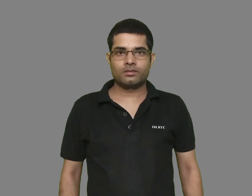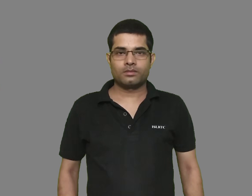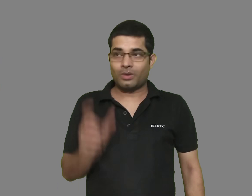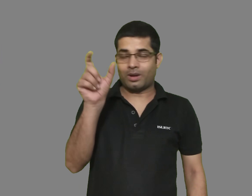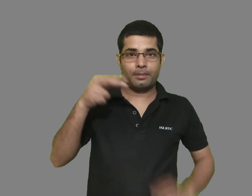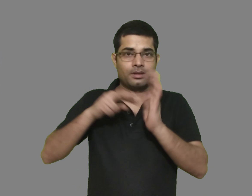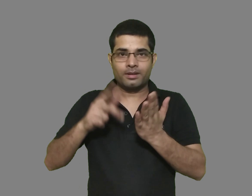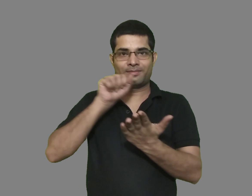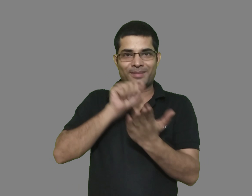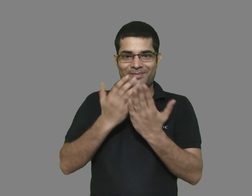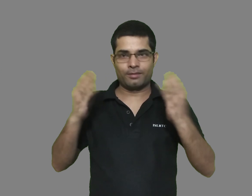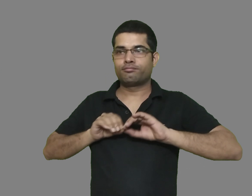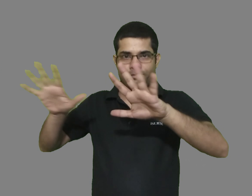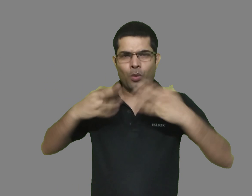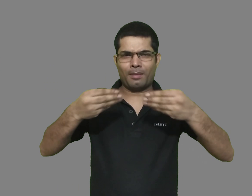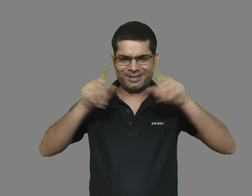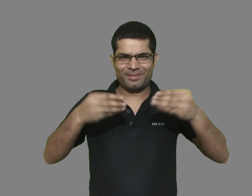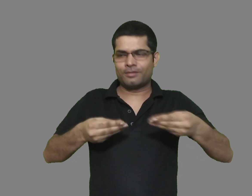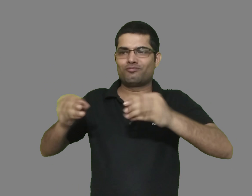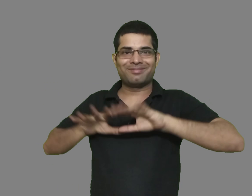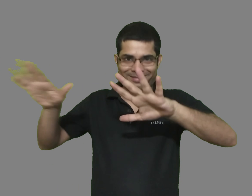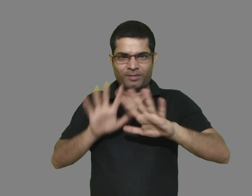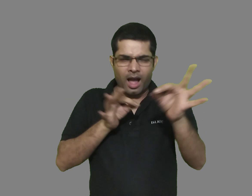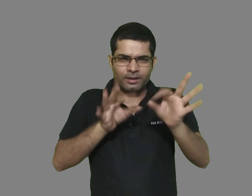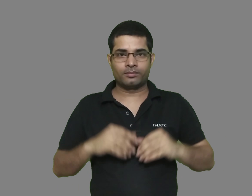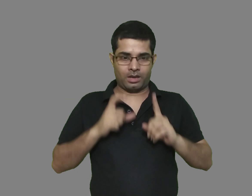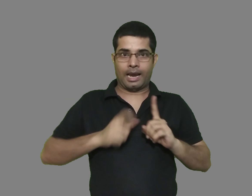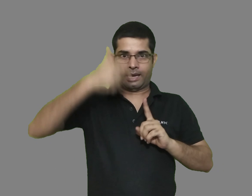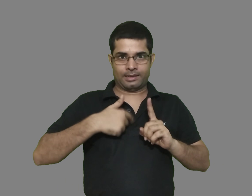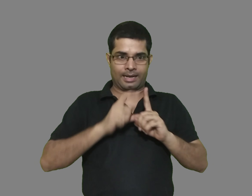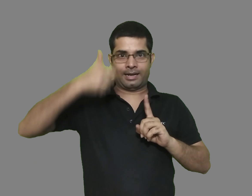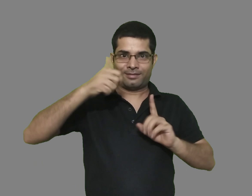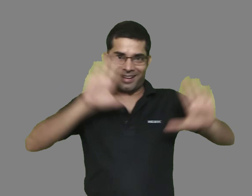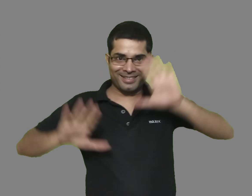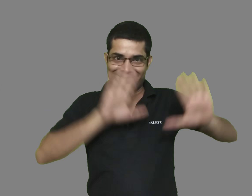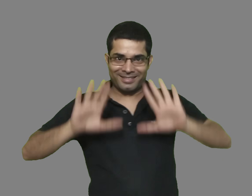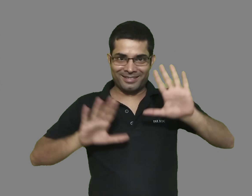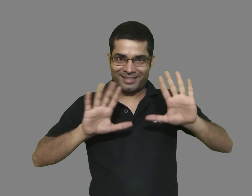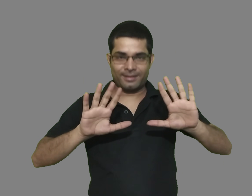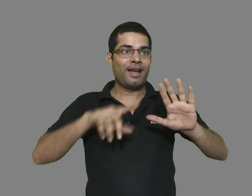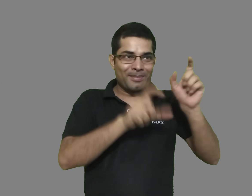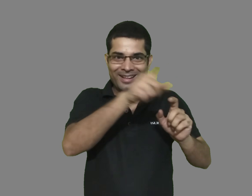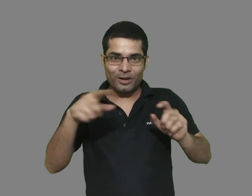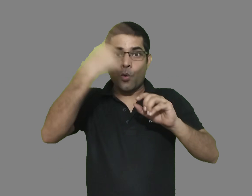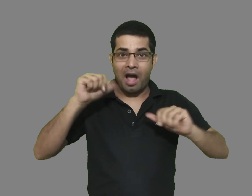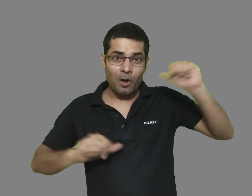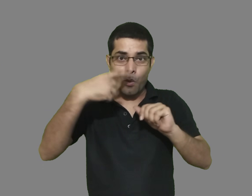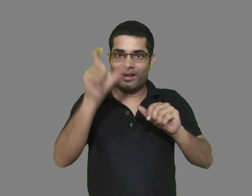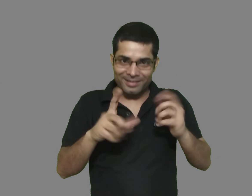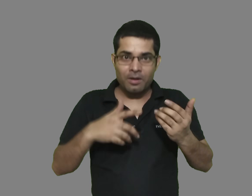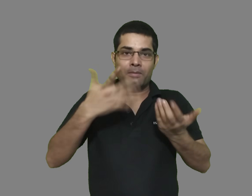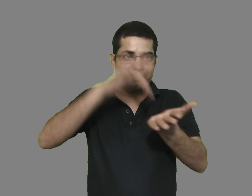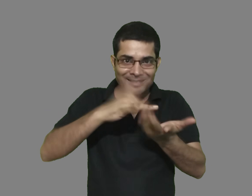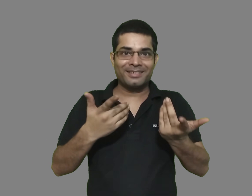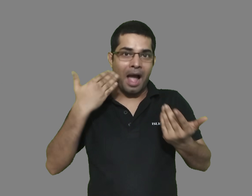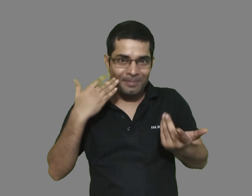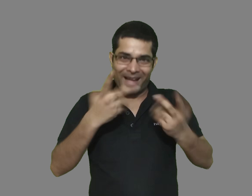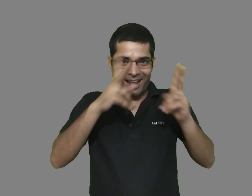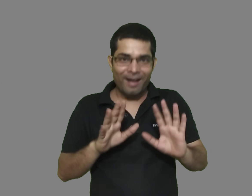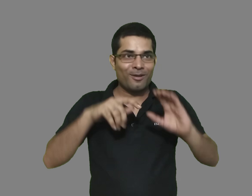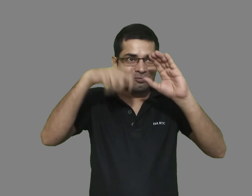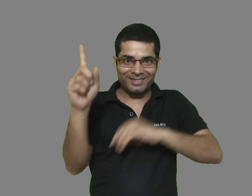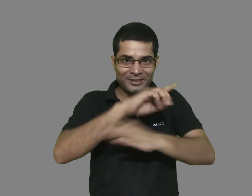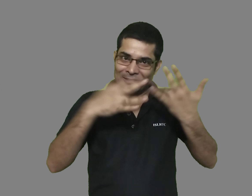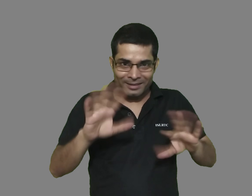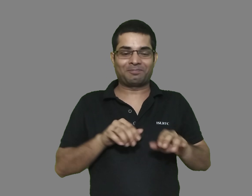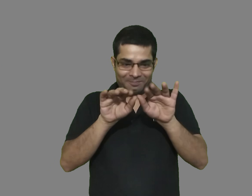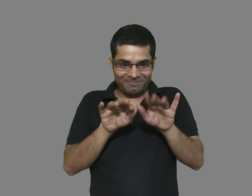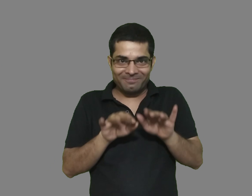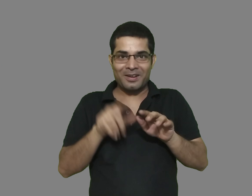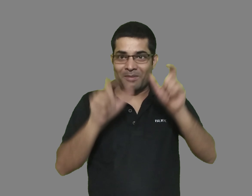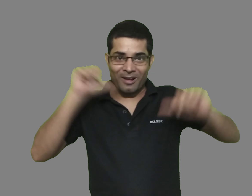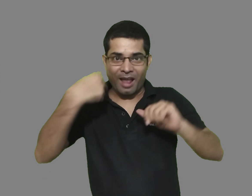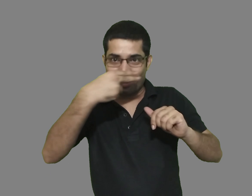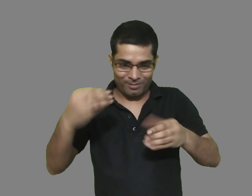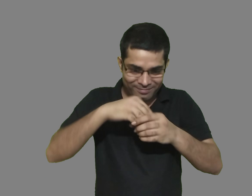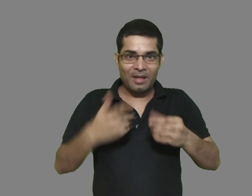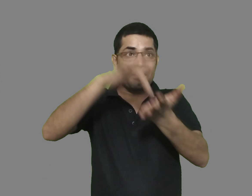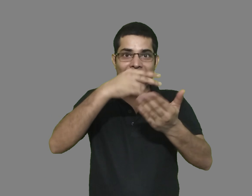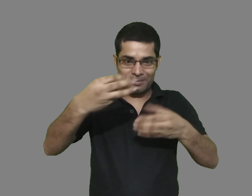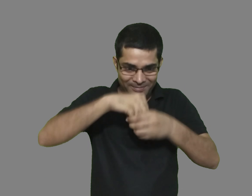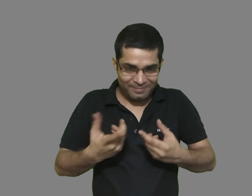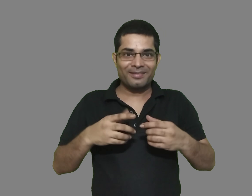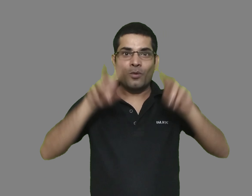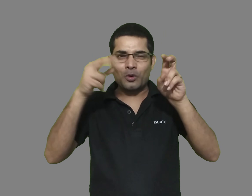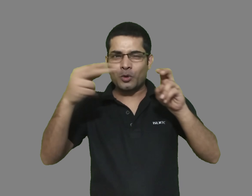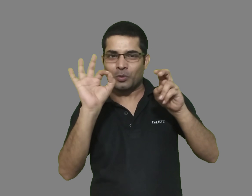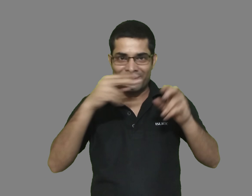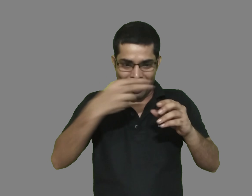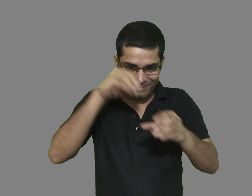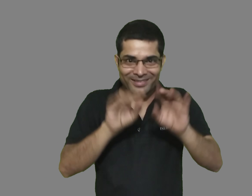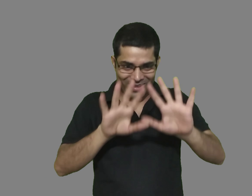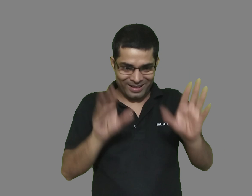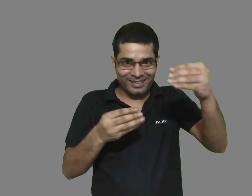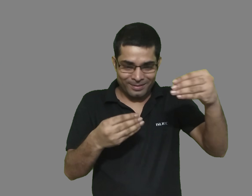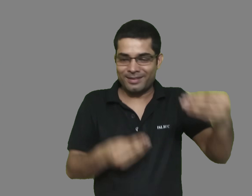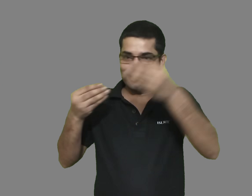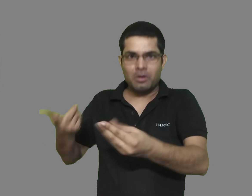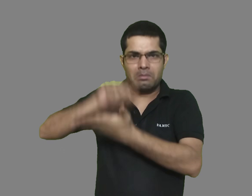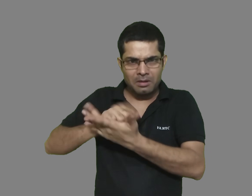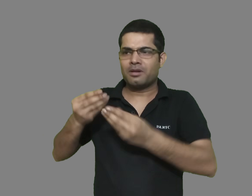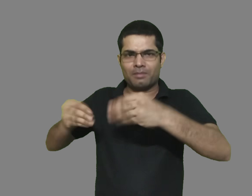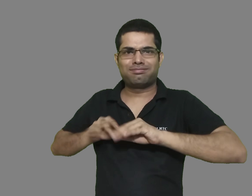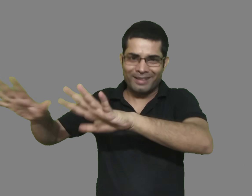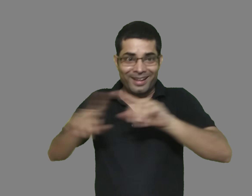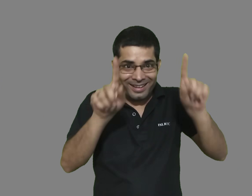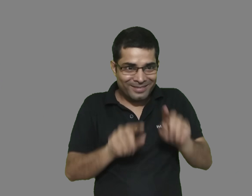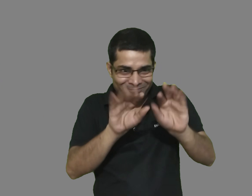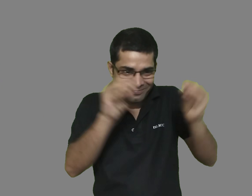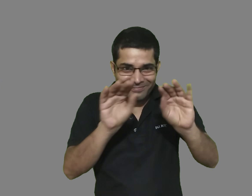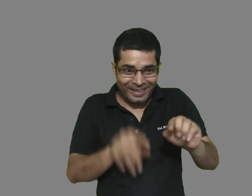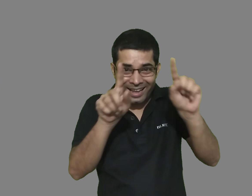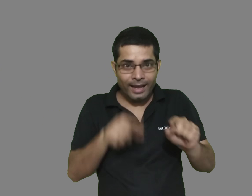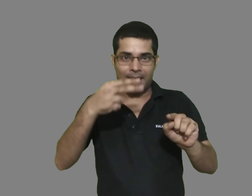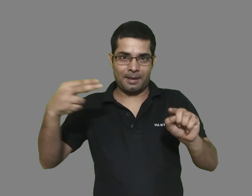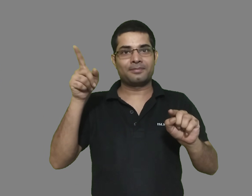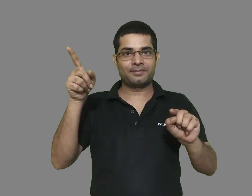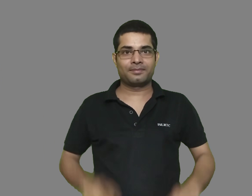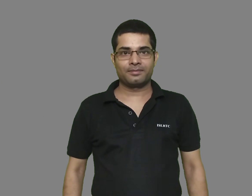Press Kit